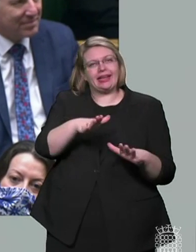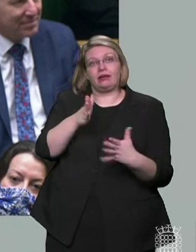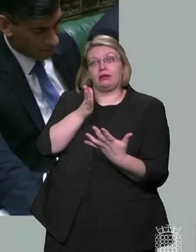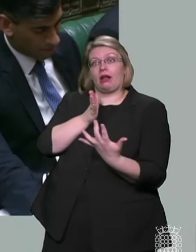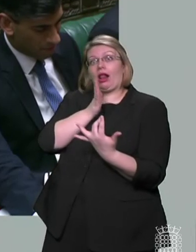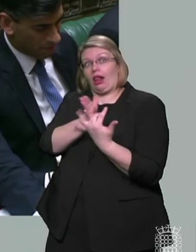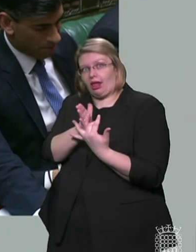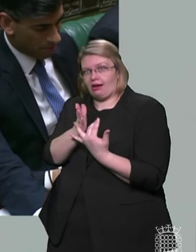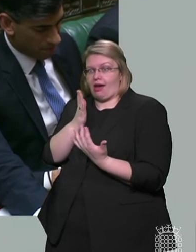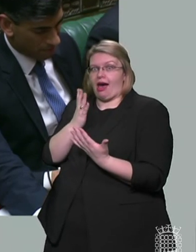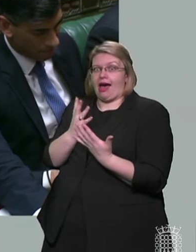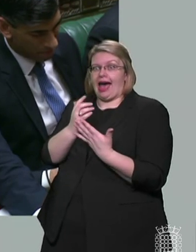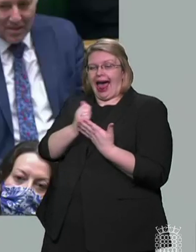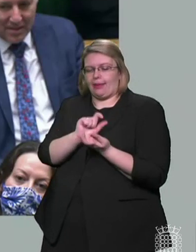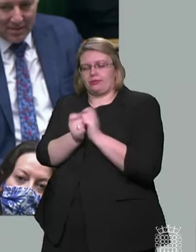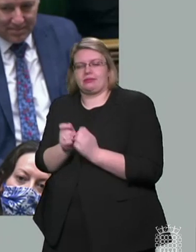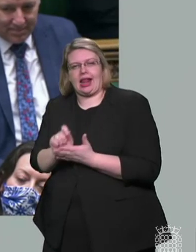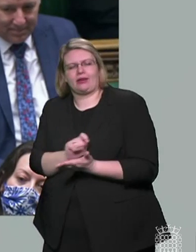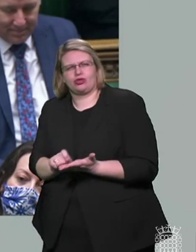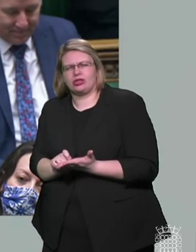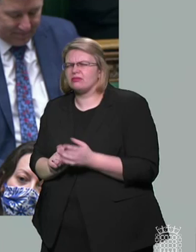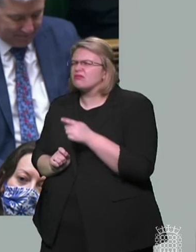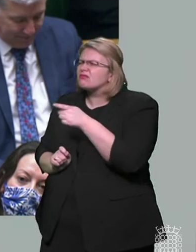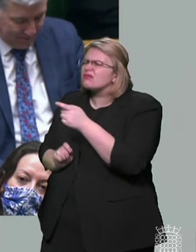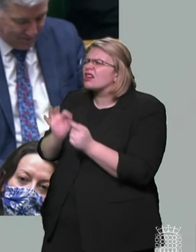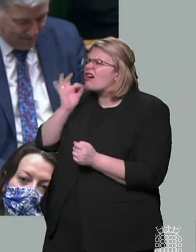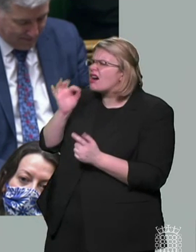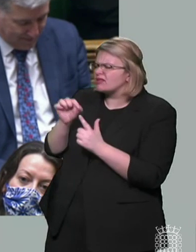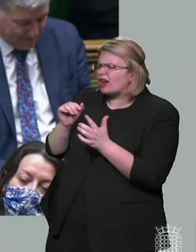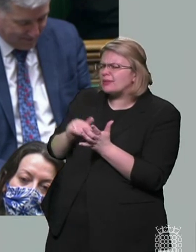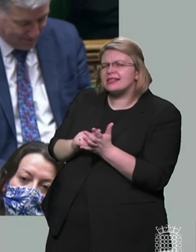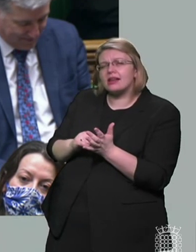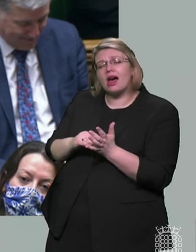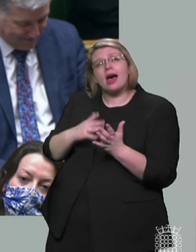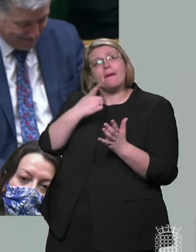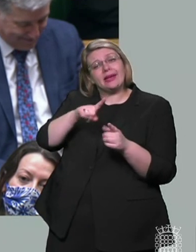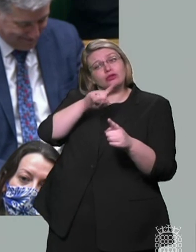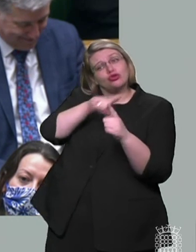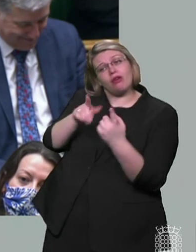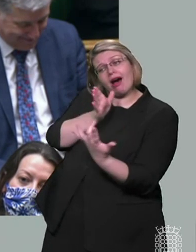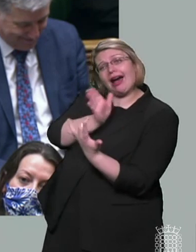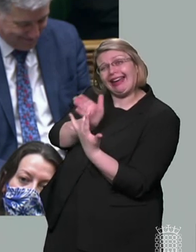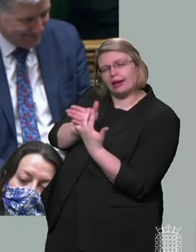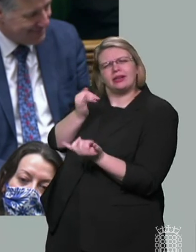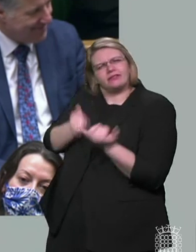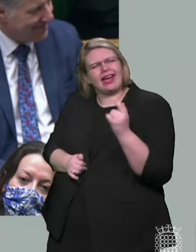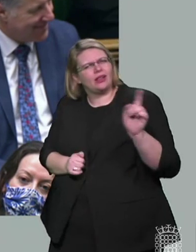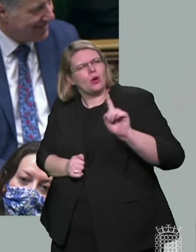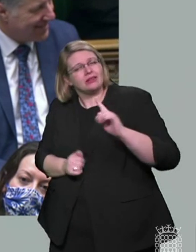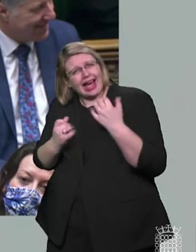Can the Prime Minister tell us what evidence he has seen of unsuccessful interference?